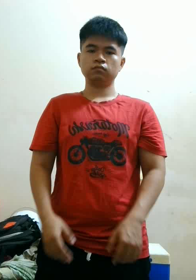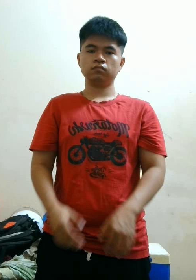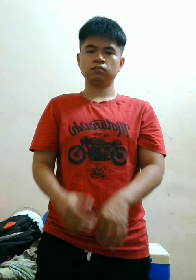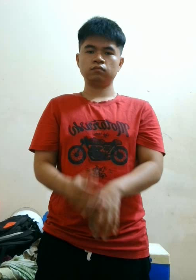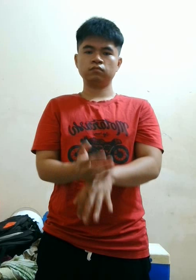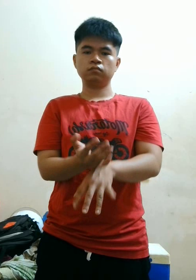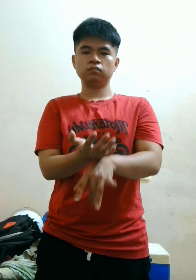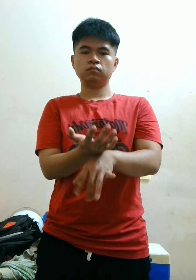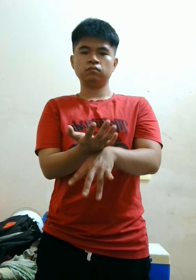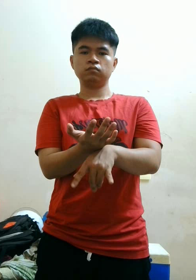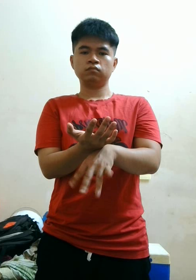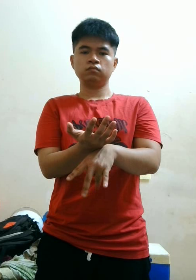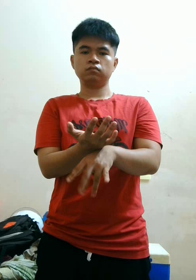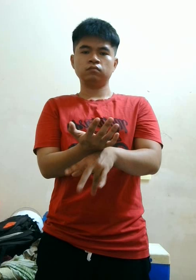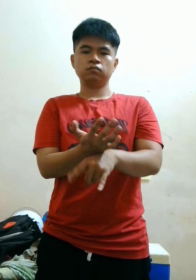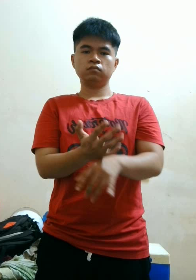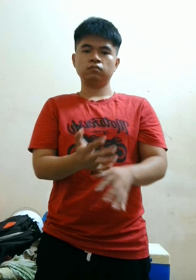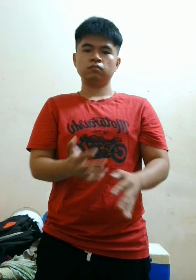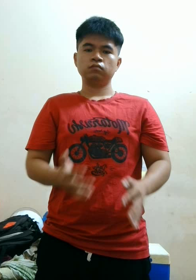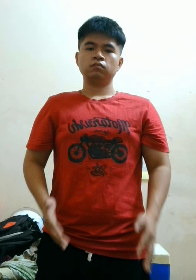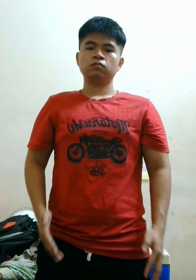ca phe